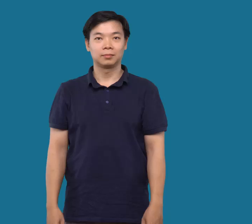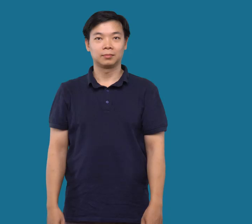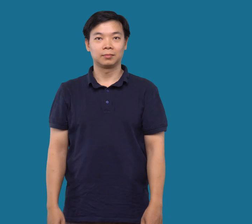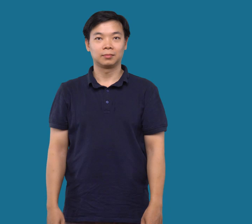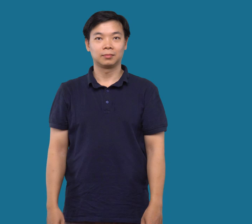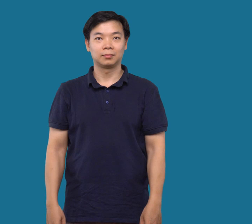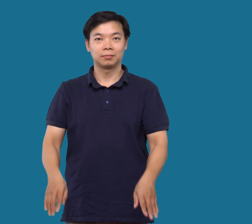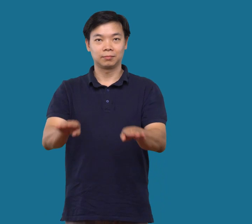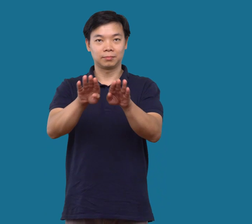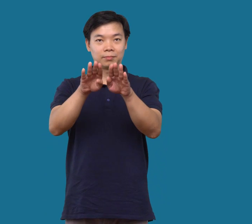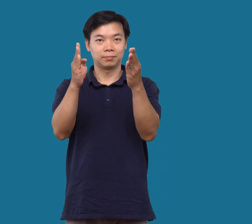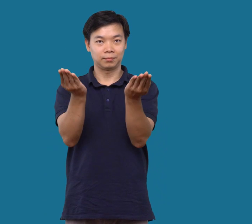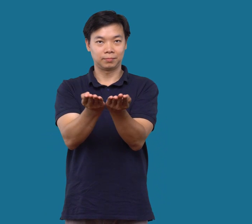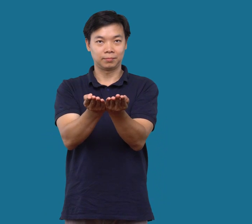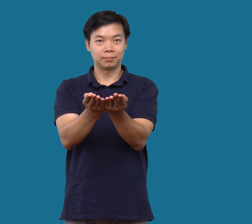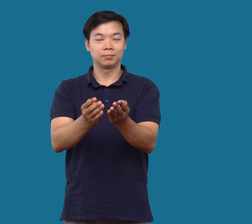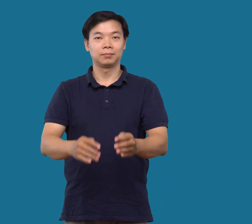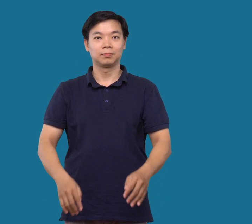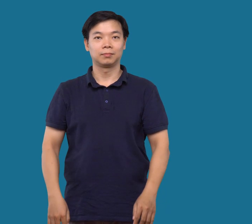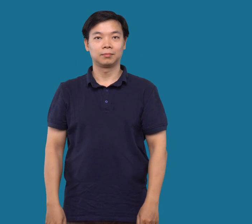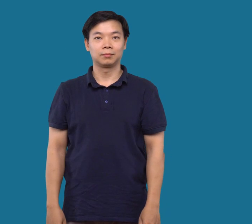tác phẩm